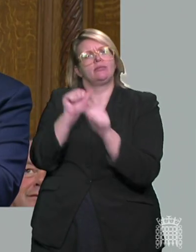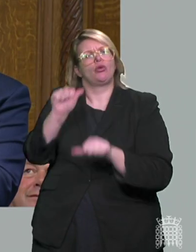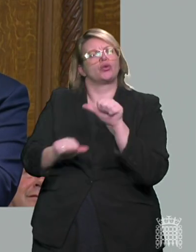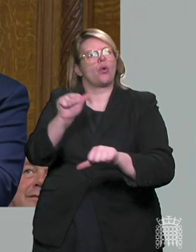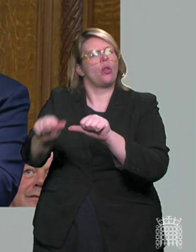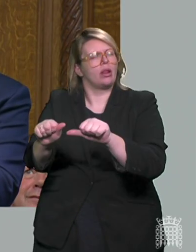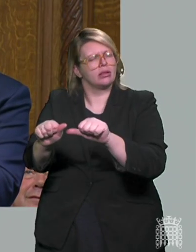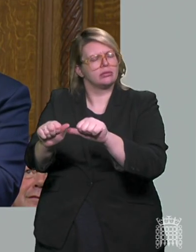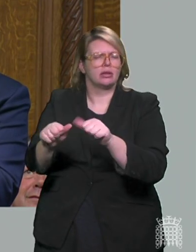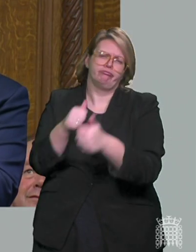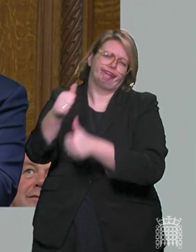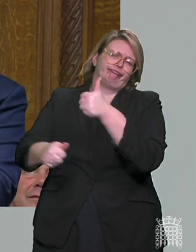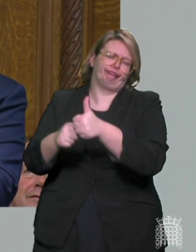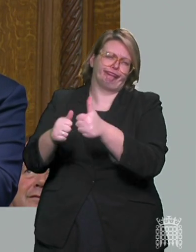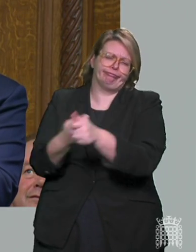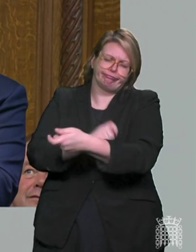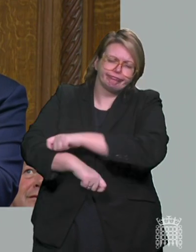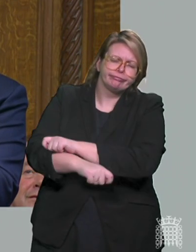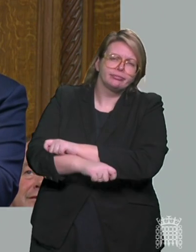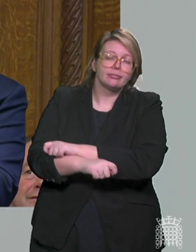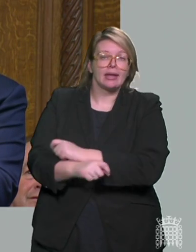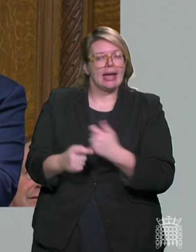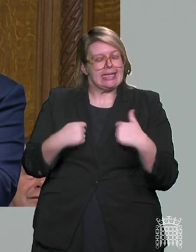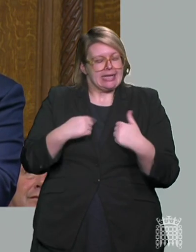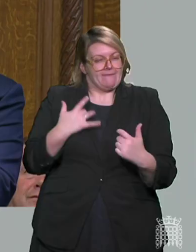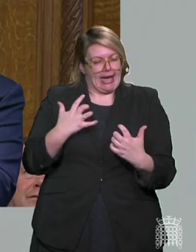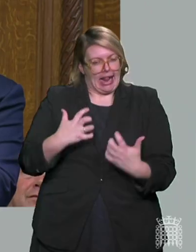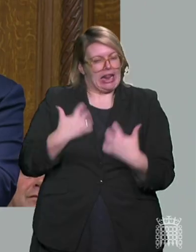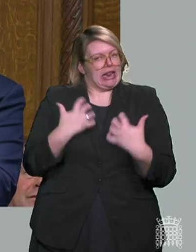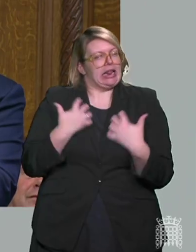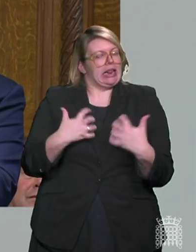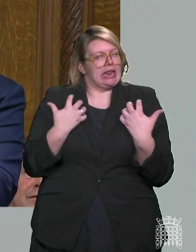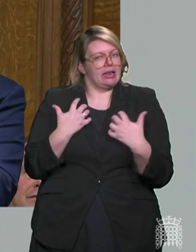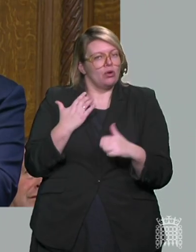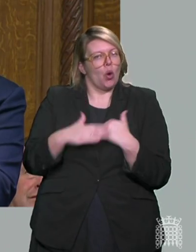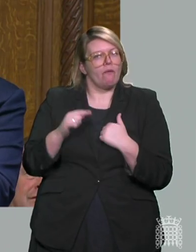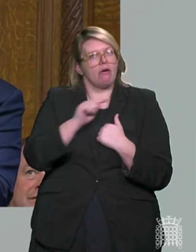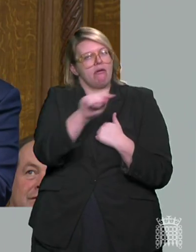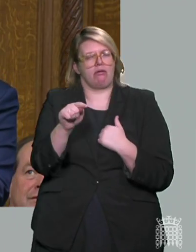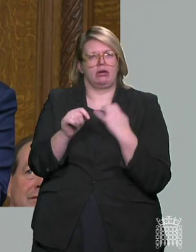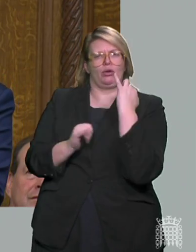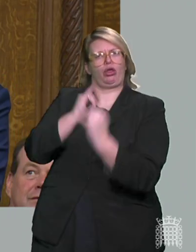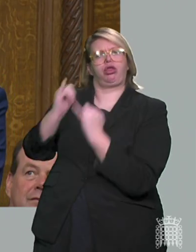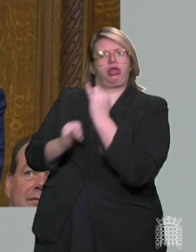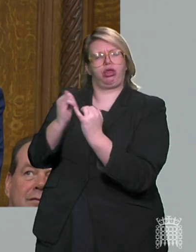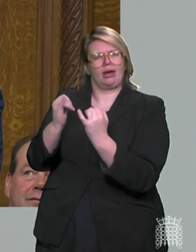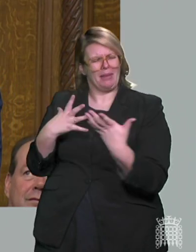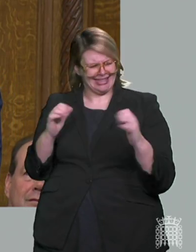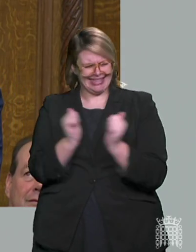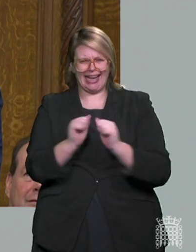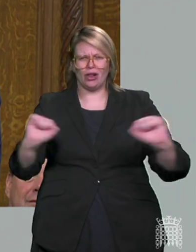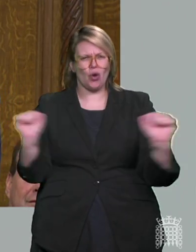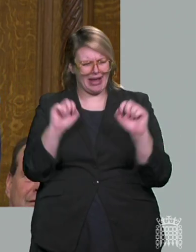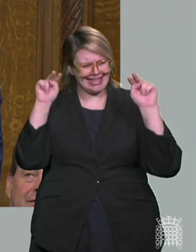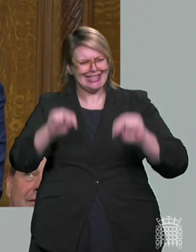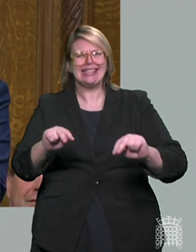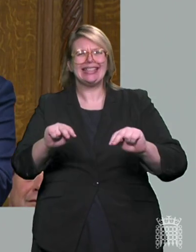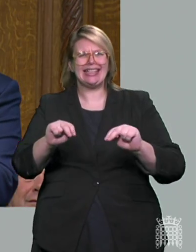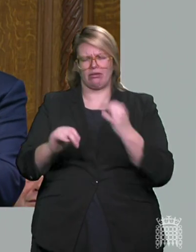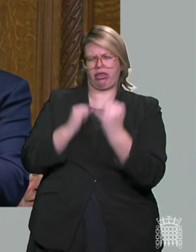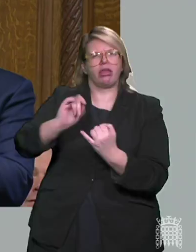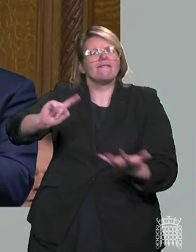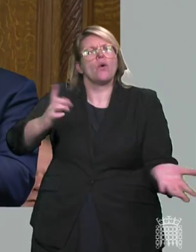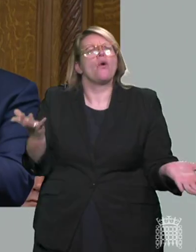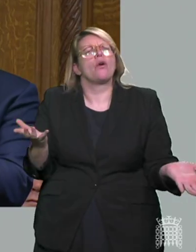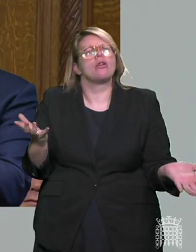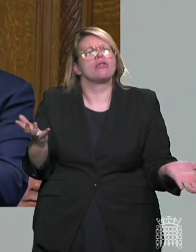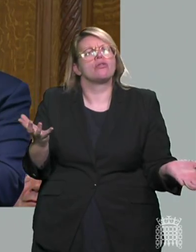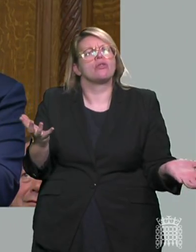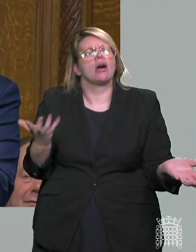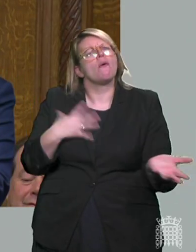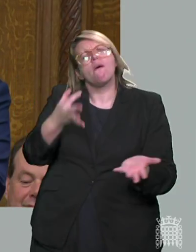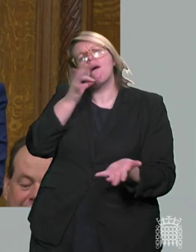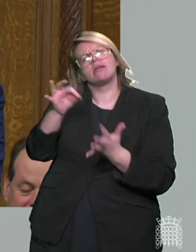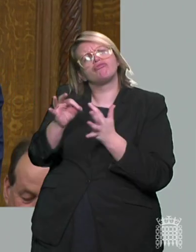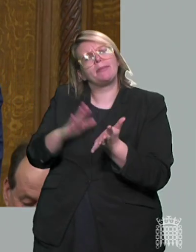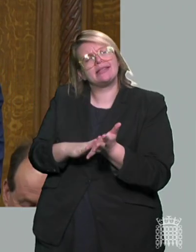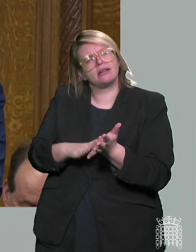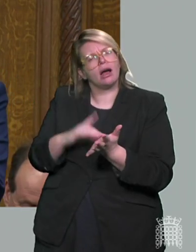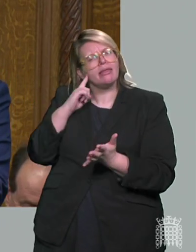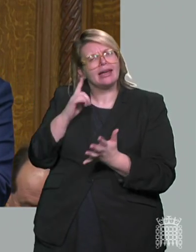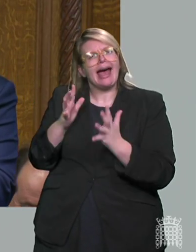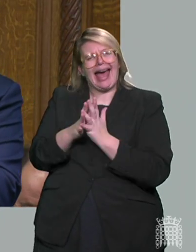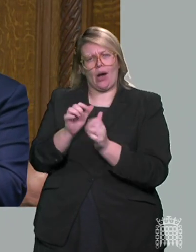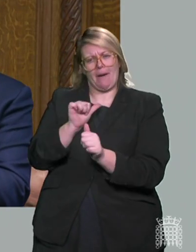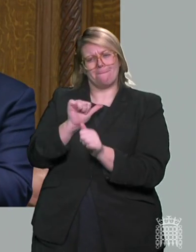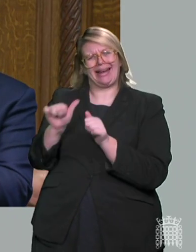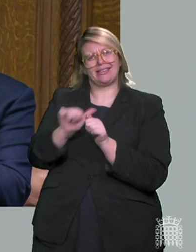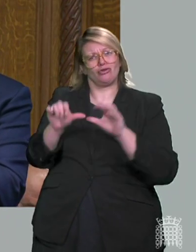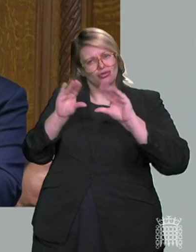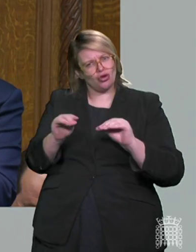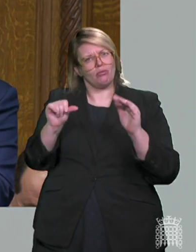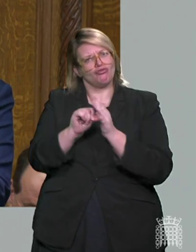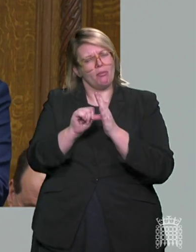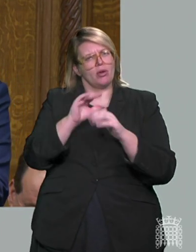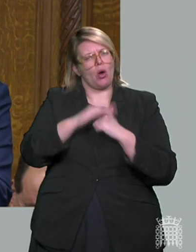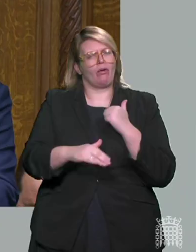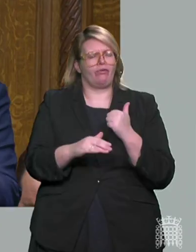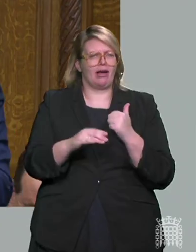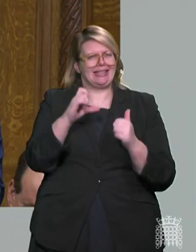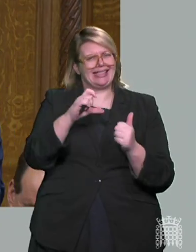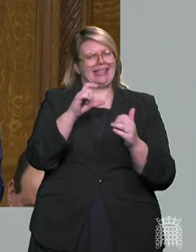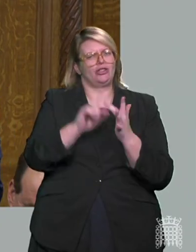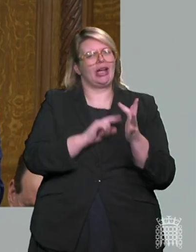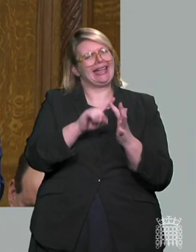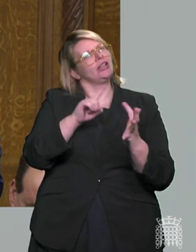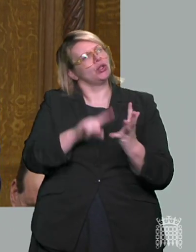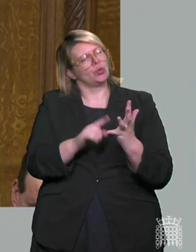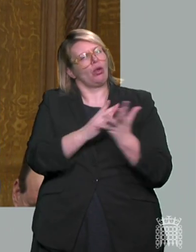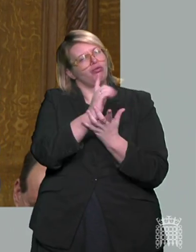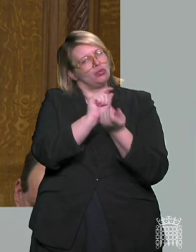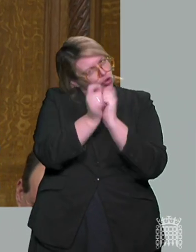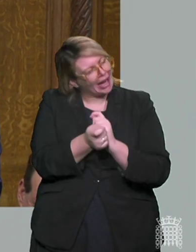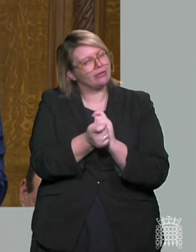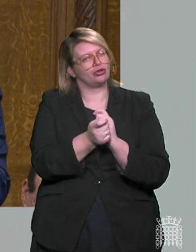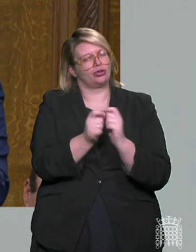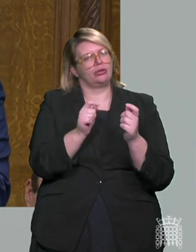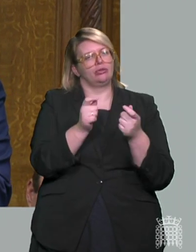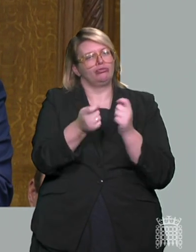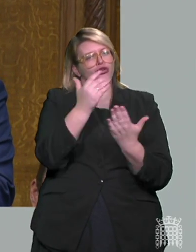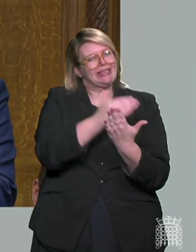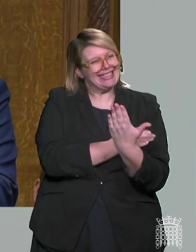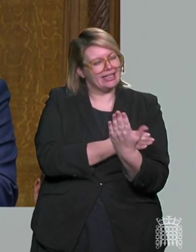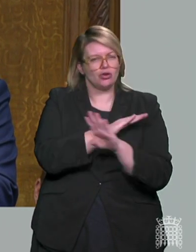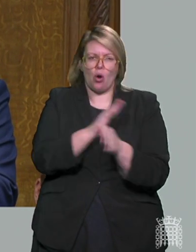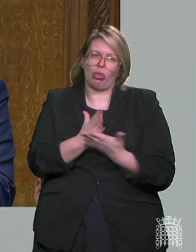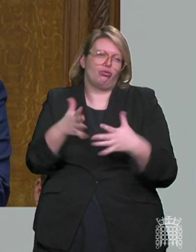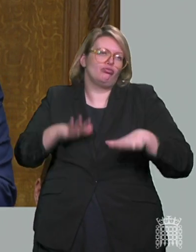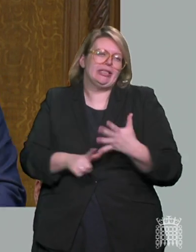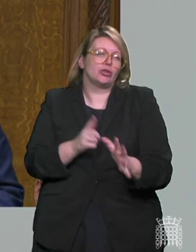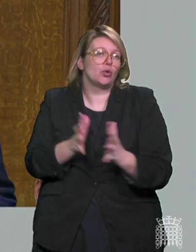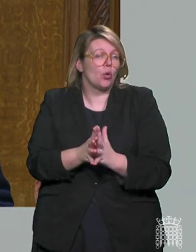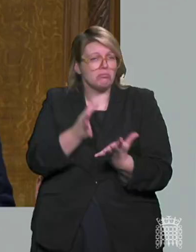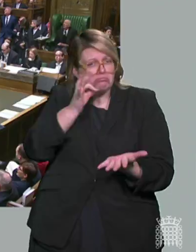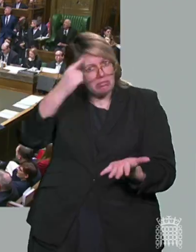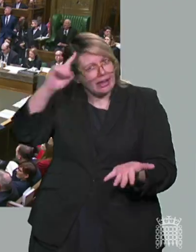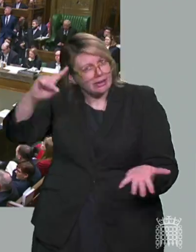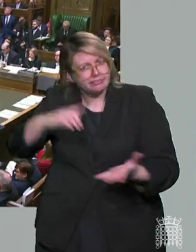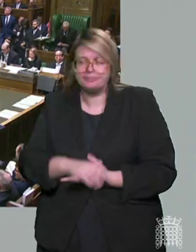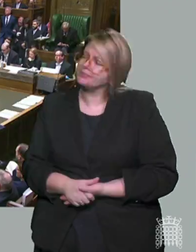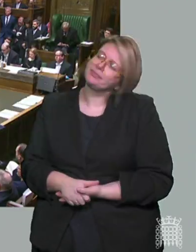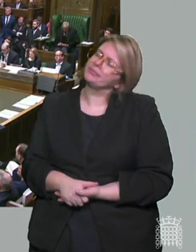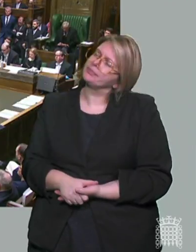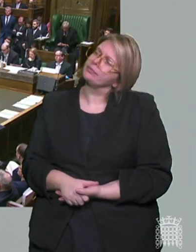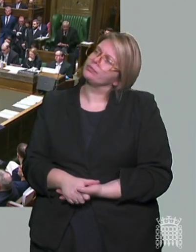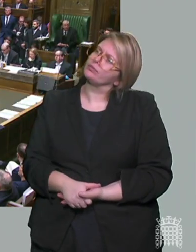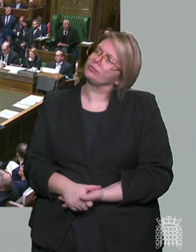Does he share my frustration with the expressed views of people who are commenting on a deal that has yet to be reached, and does he agree that the best way to reduce or even end the jurisdiction of the Court of Justice of the European Union is through treaty change itself, not through domestic legislation in this Parliament?